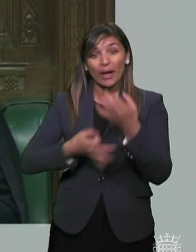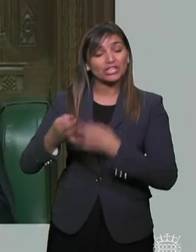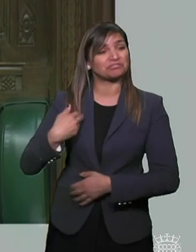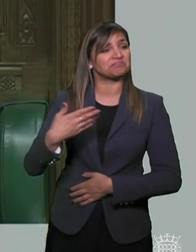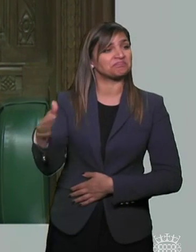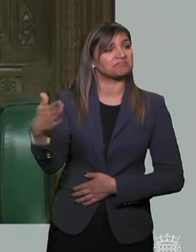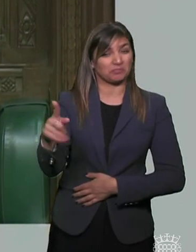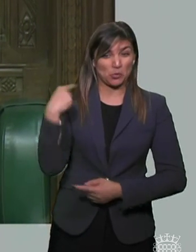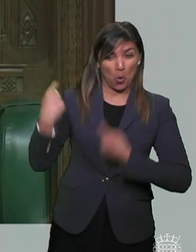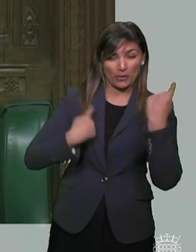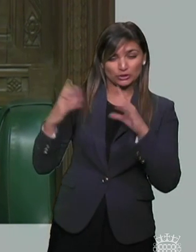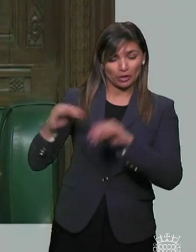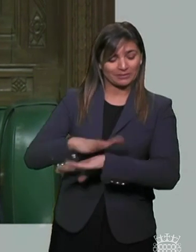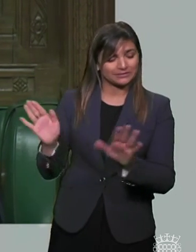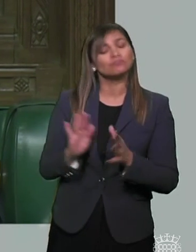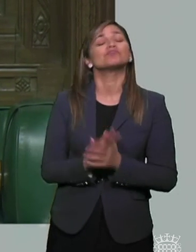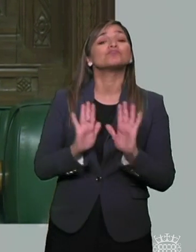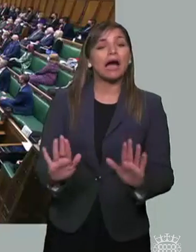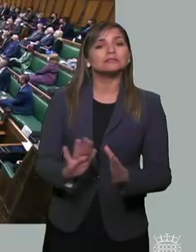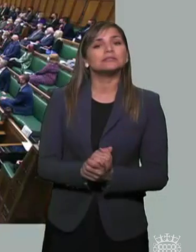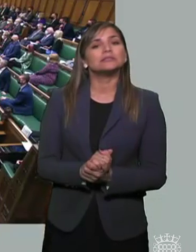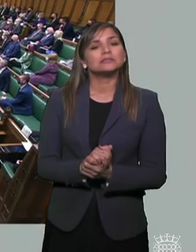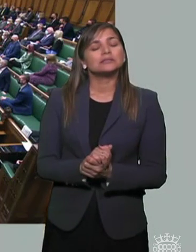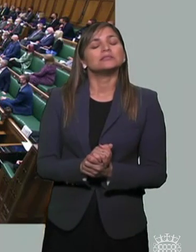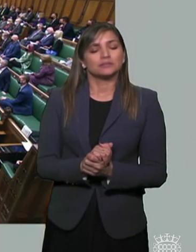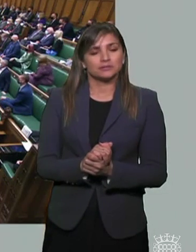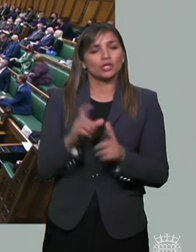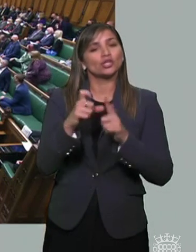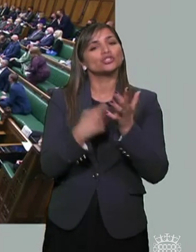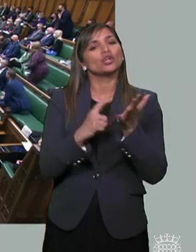Let us come to the man of the moment, Dr Liam Fox.